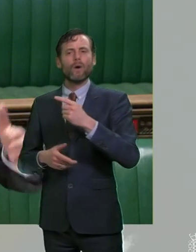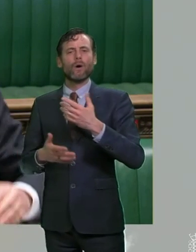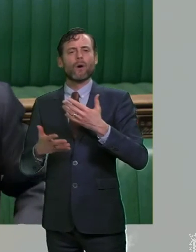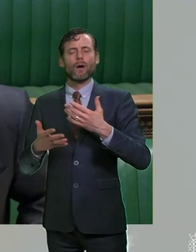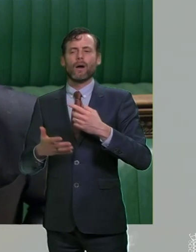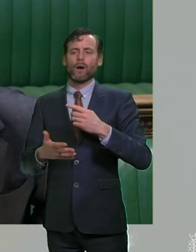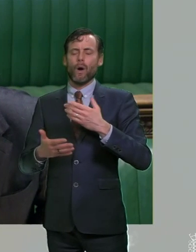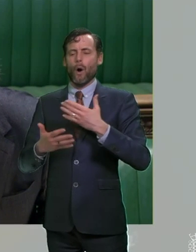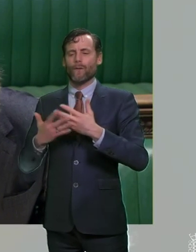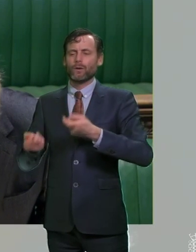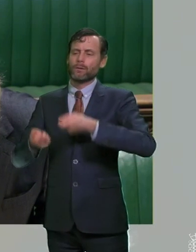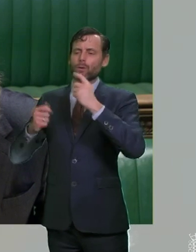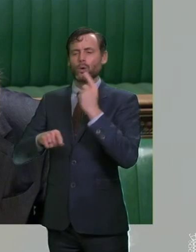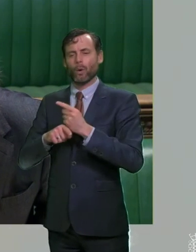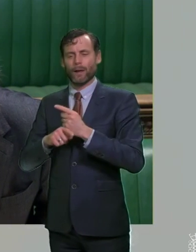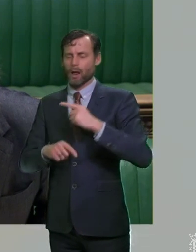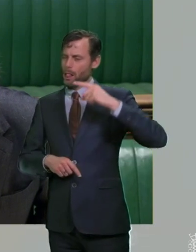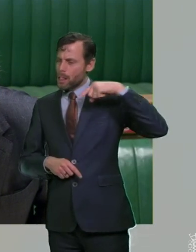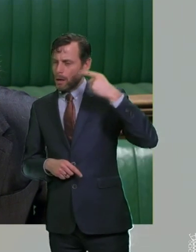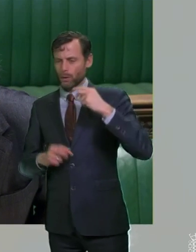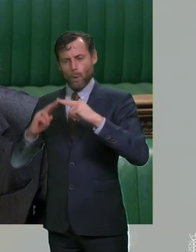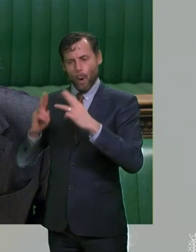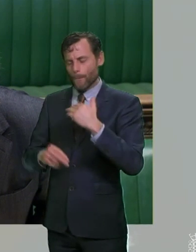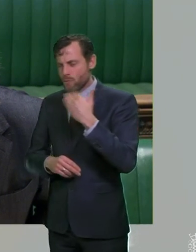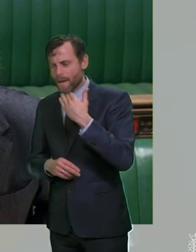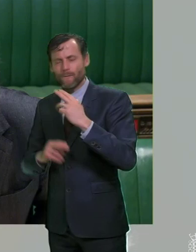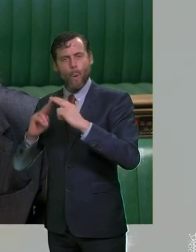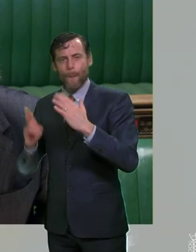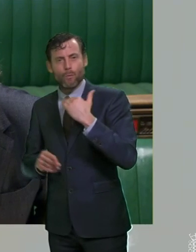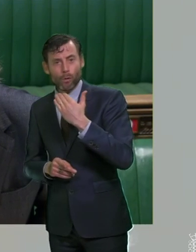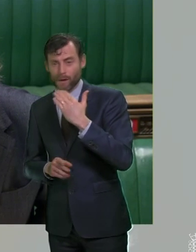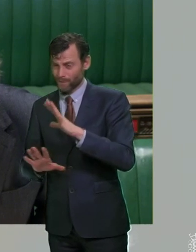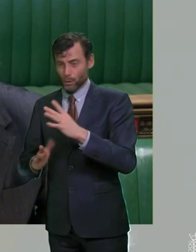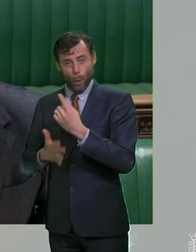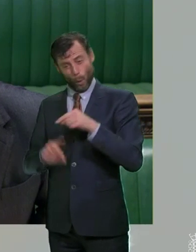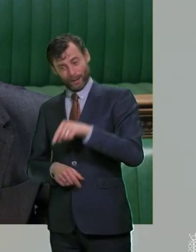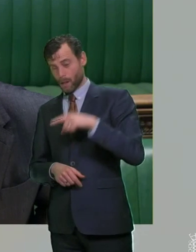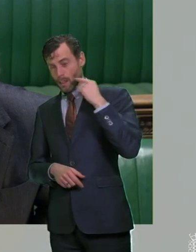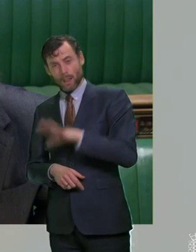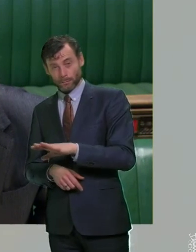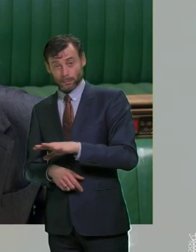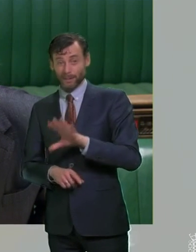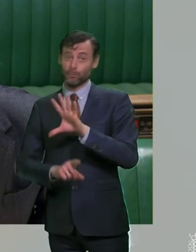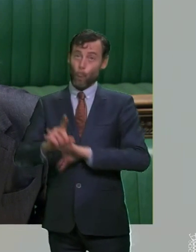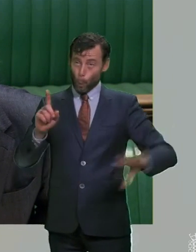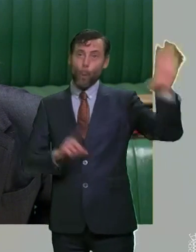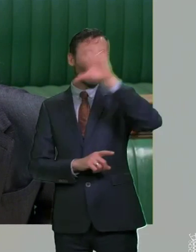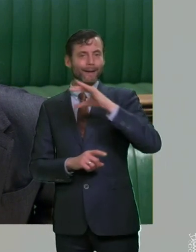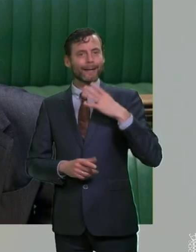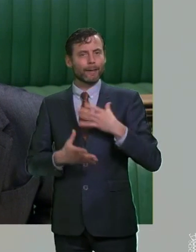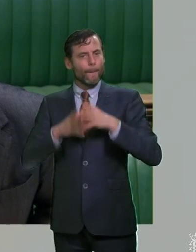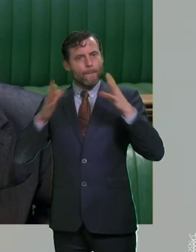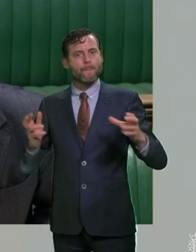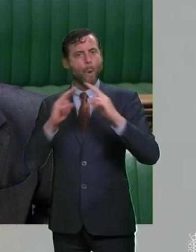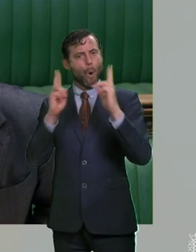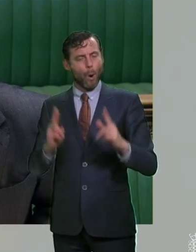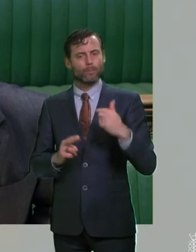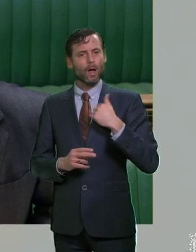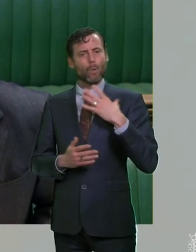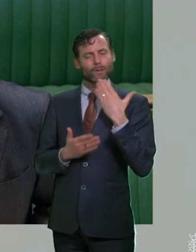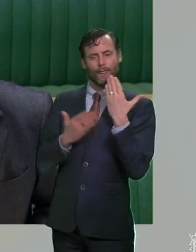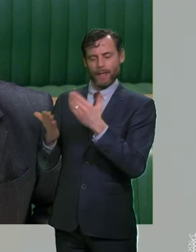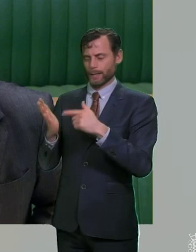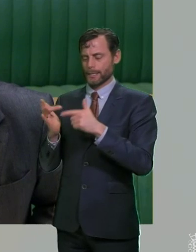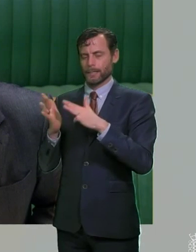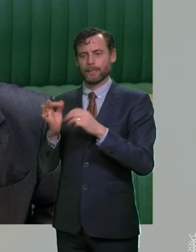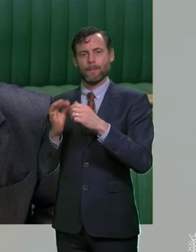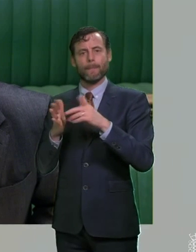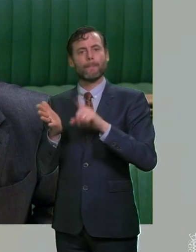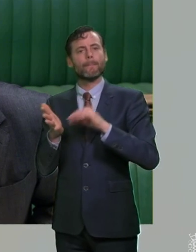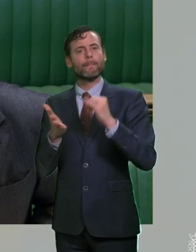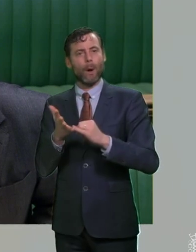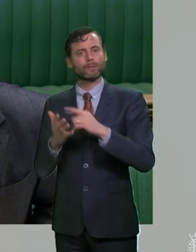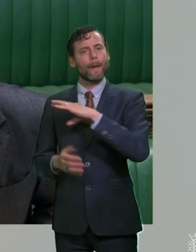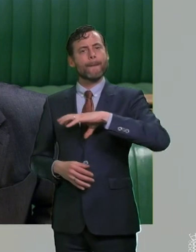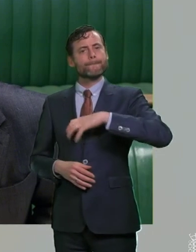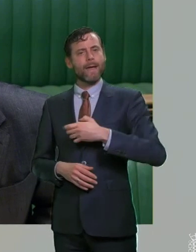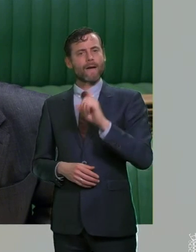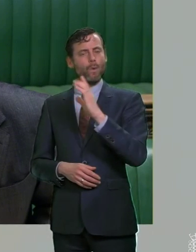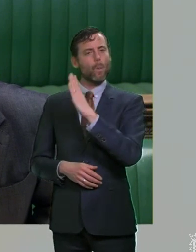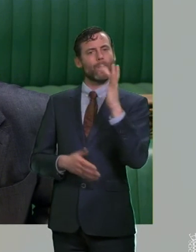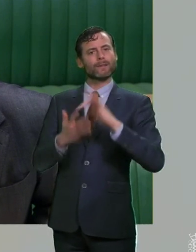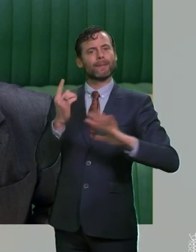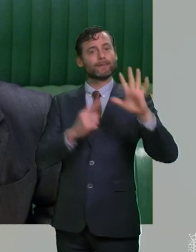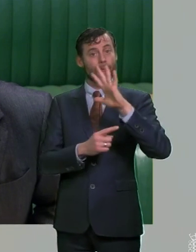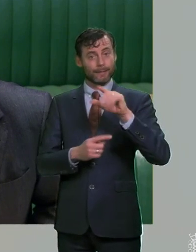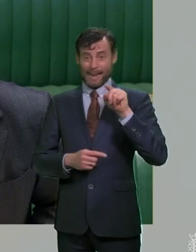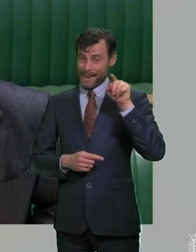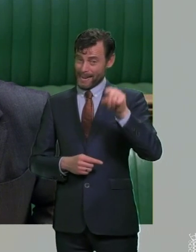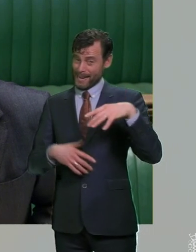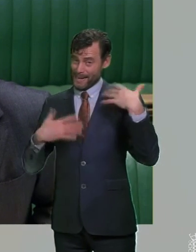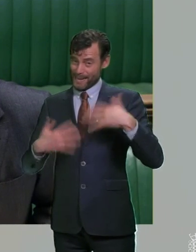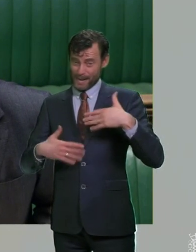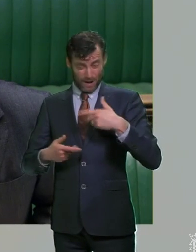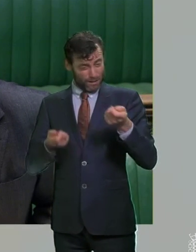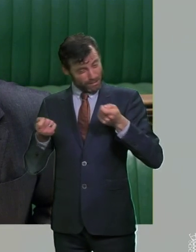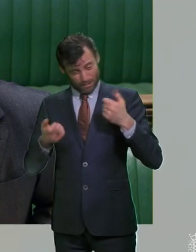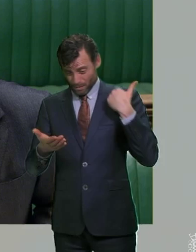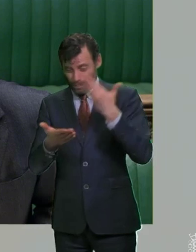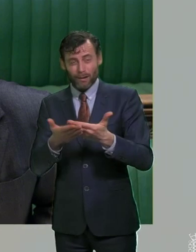It is not at all; it is everywhere in the country, as he rightly says. I thank Tim Bowles, the Mayor of the West of England, for everything that he has done as he stands down.